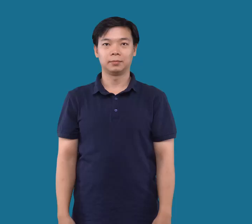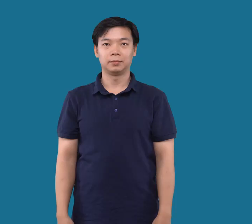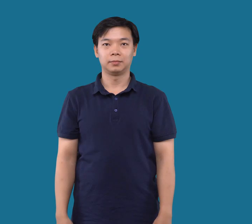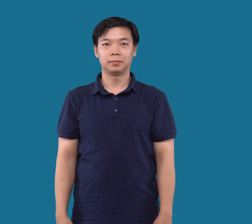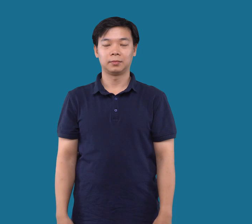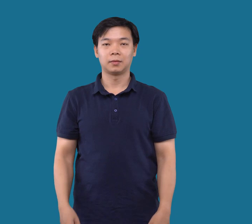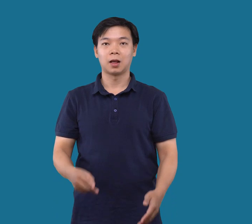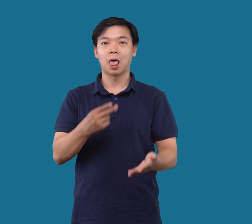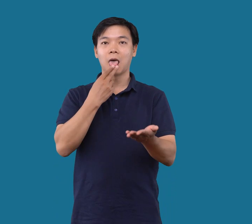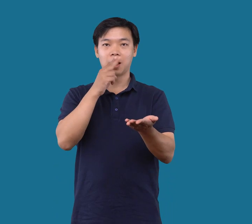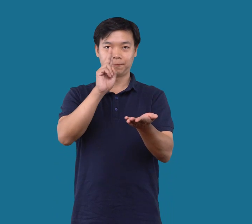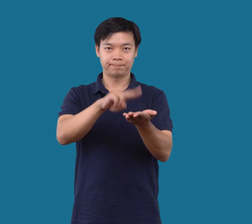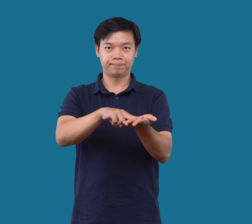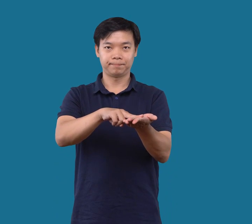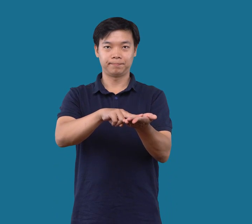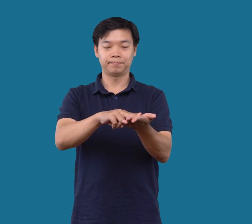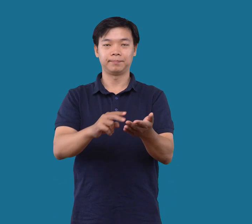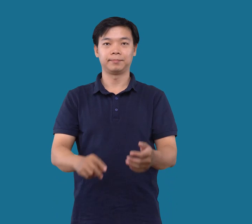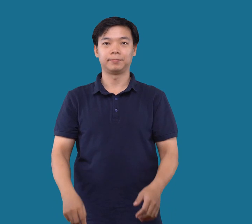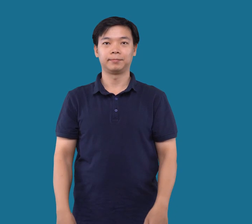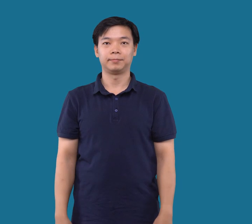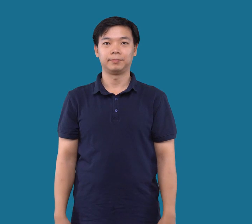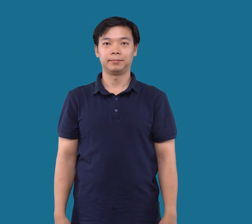con tem